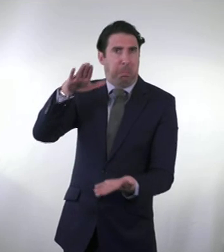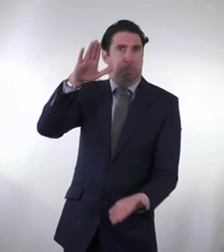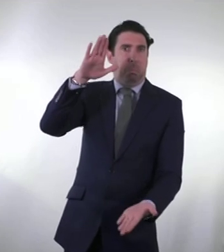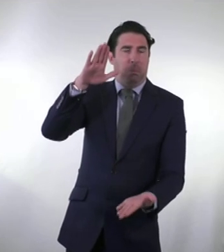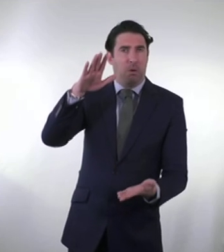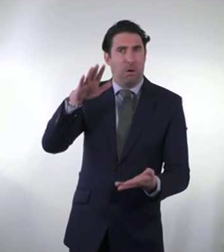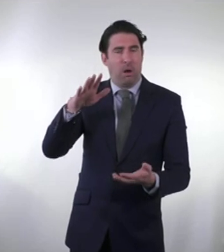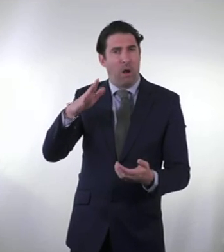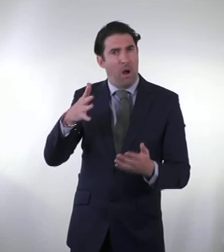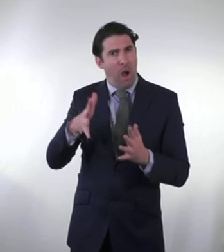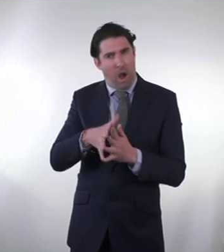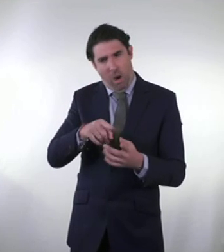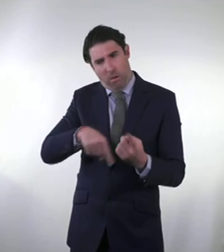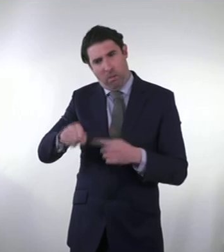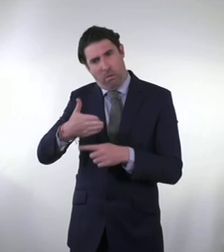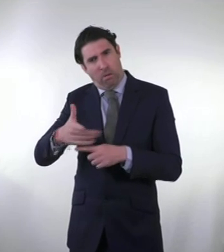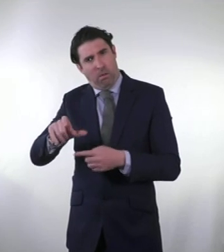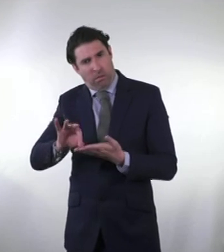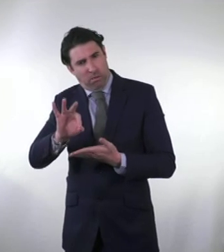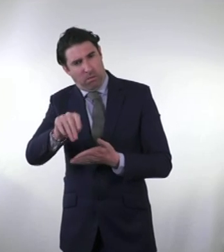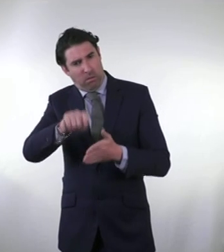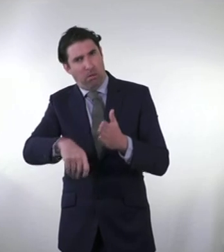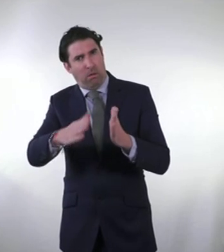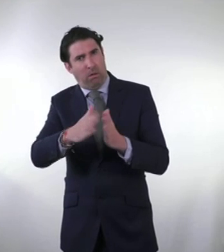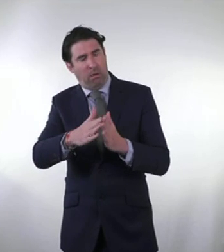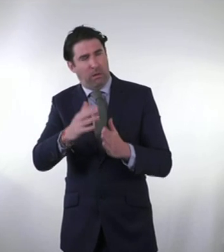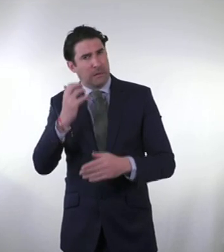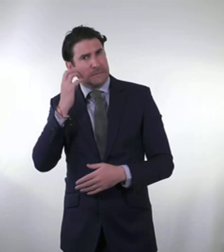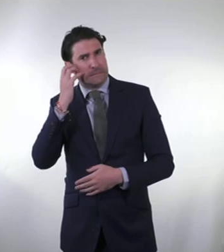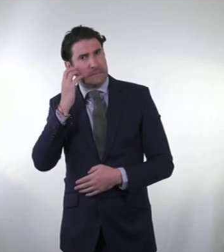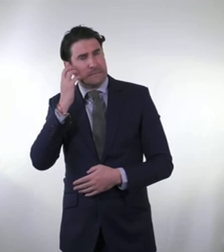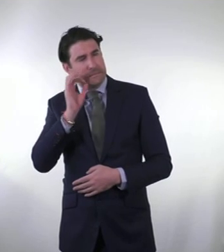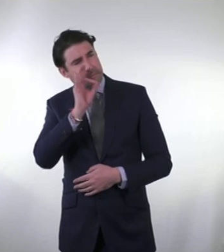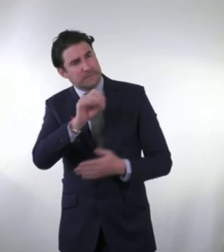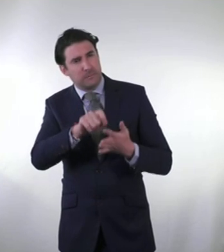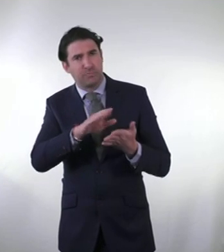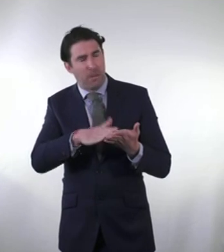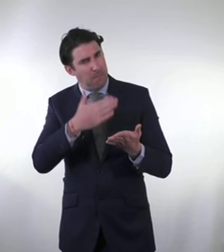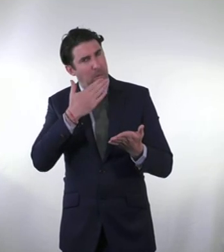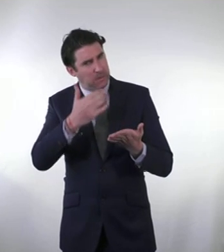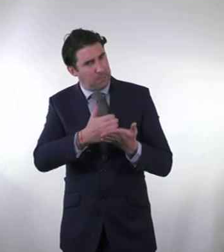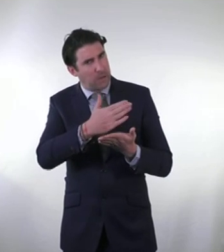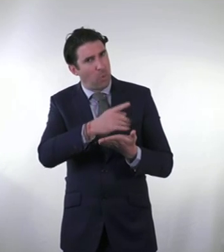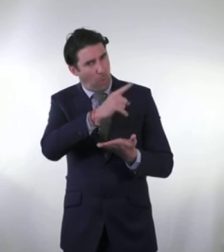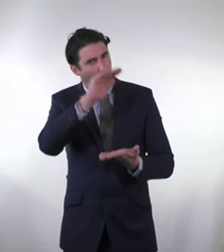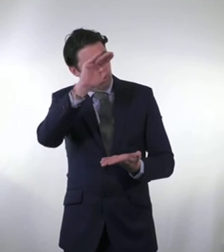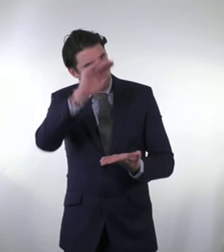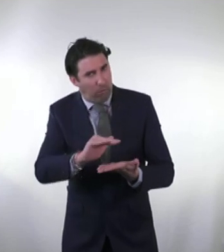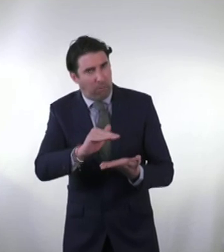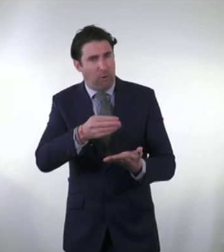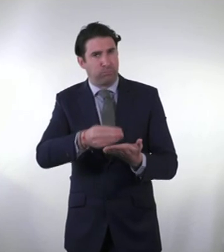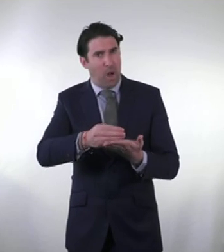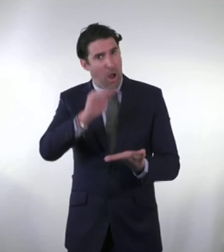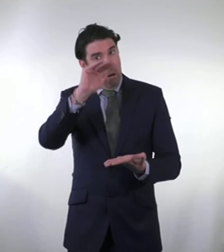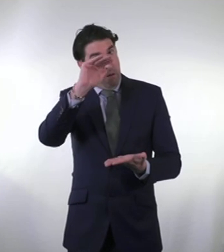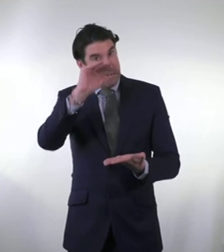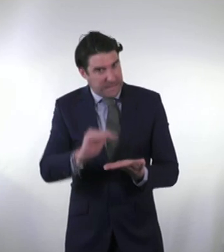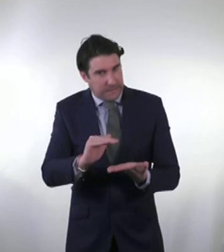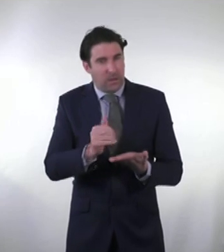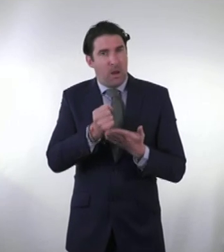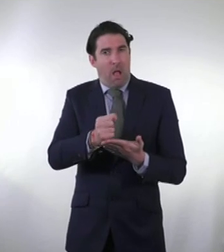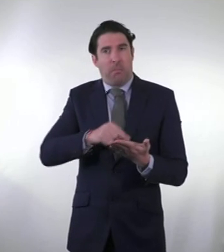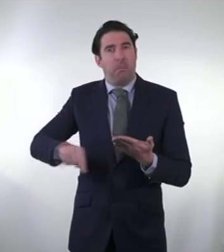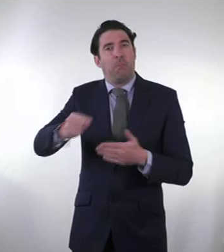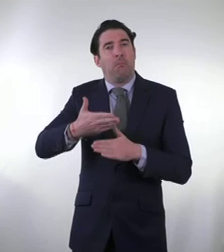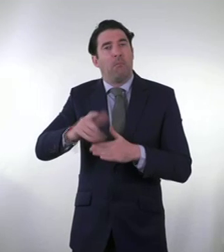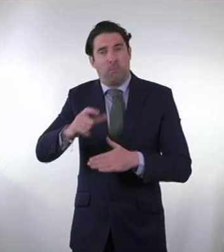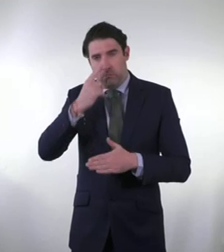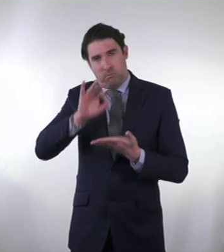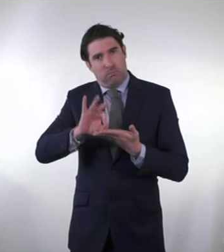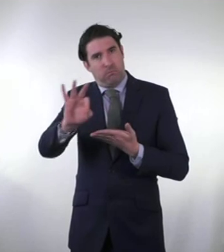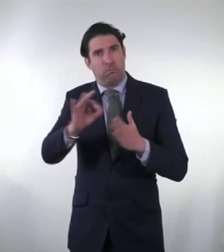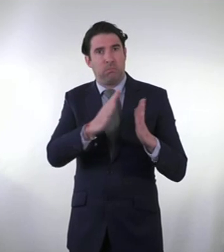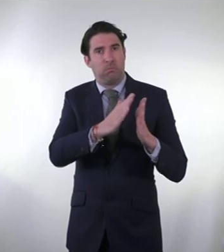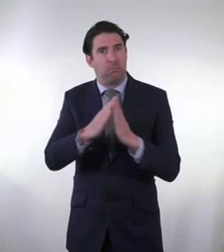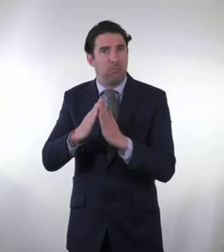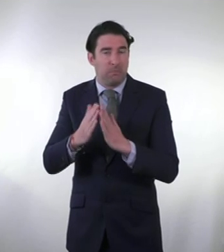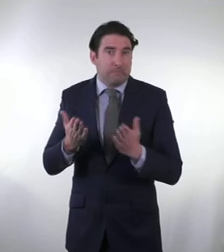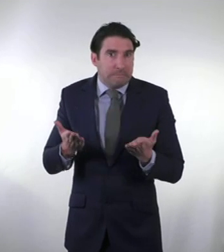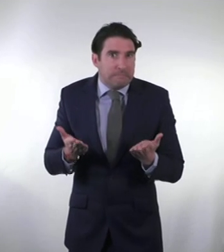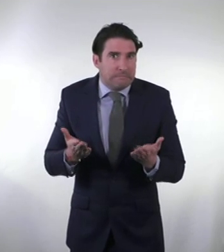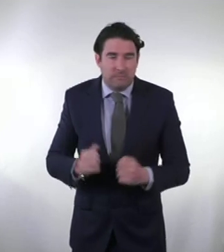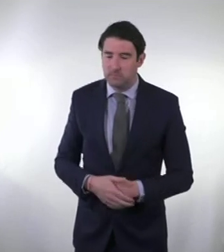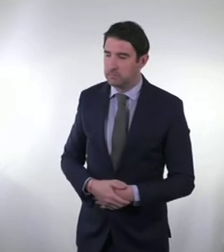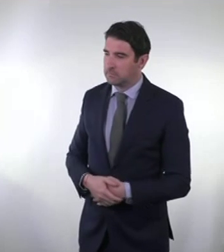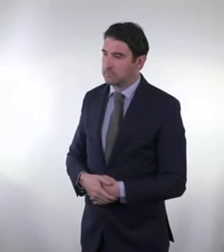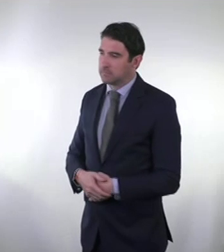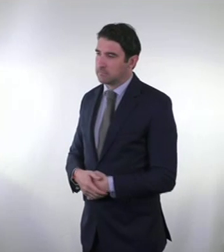Friend commit that, when the consultation closes tomorrow, he will pledge to change some of the elements of this—dare I say it—algorithm?